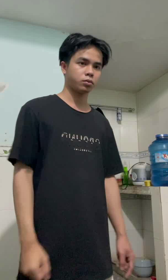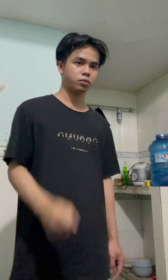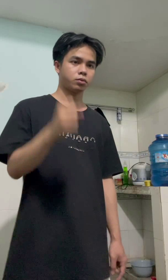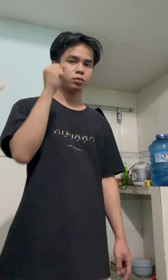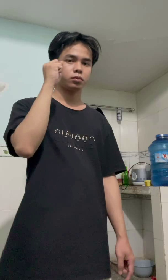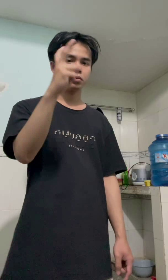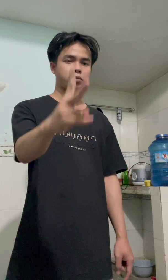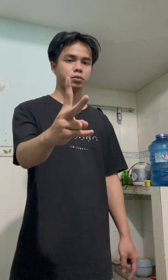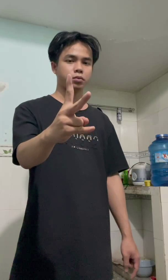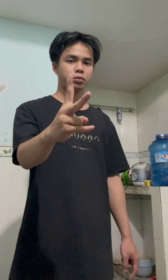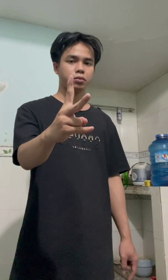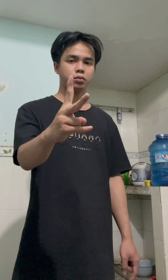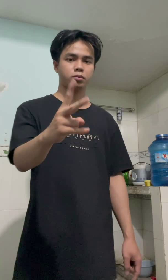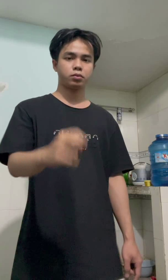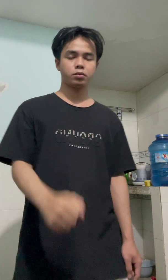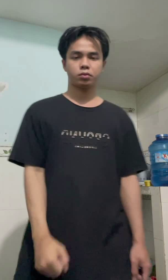h